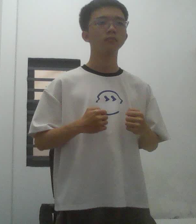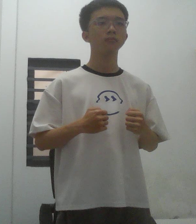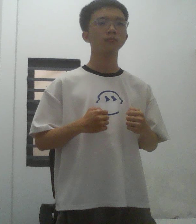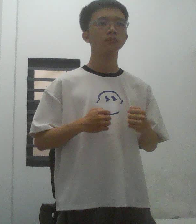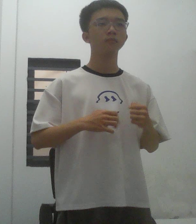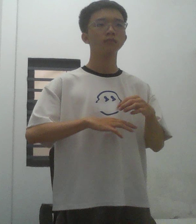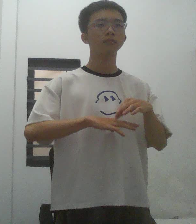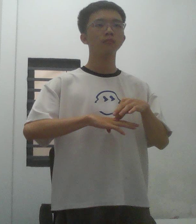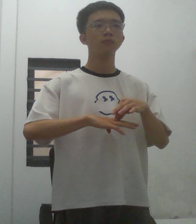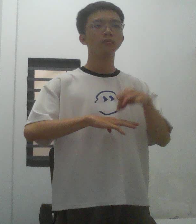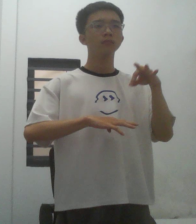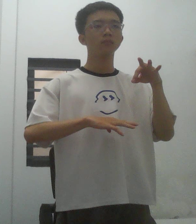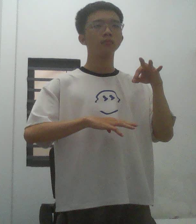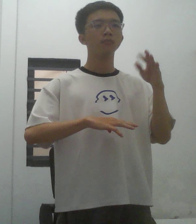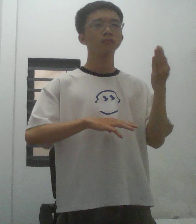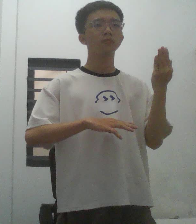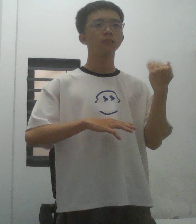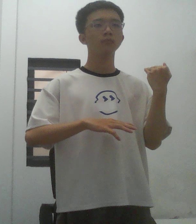tuan truoc